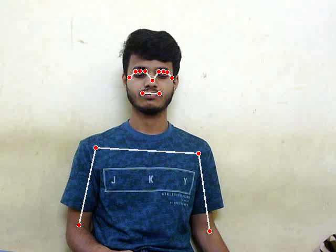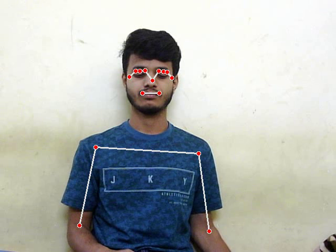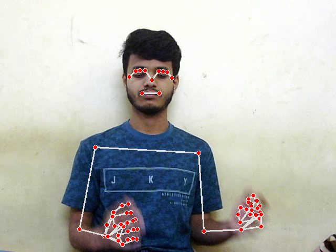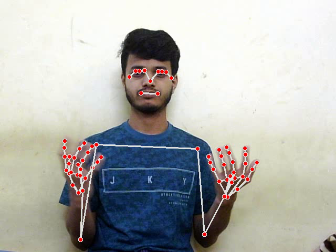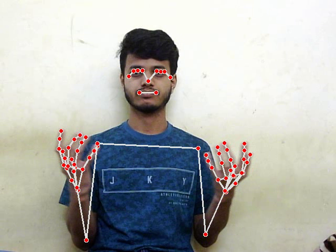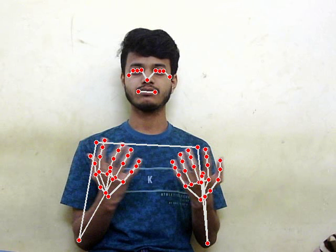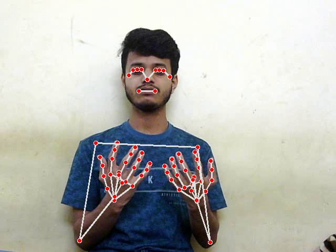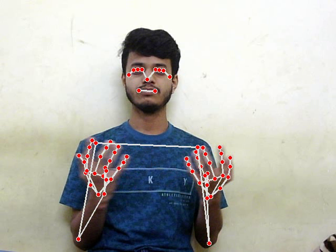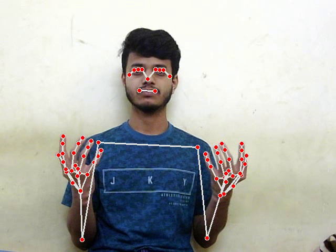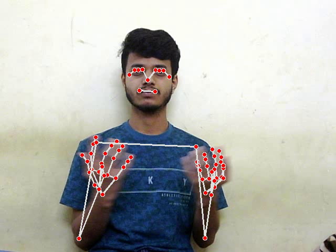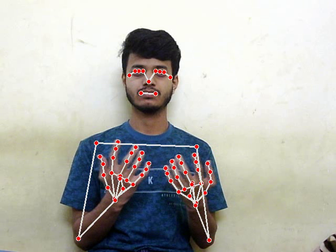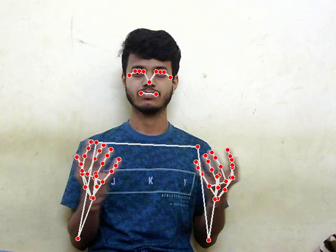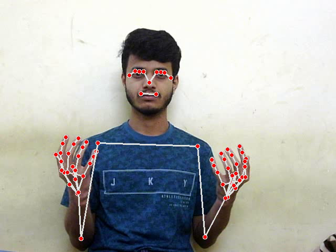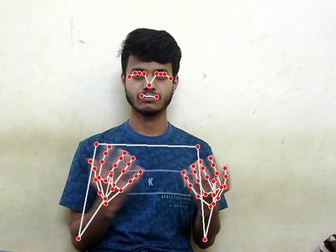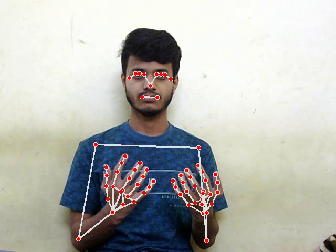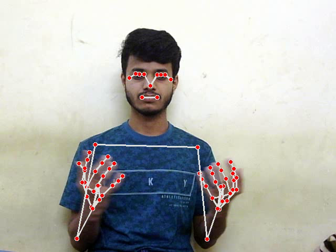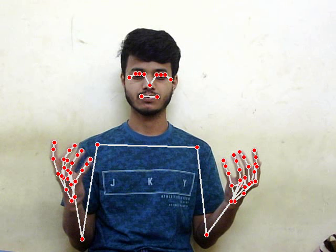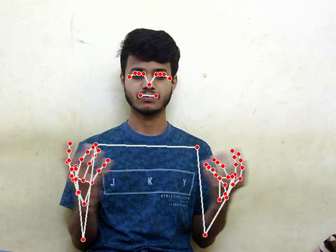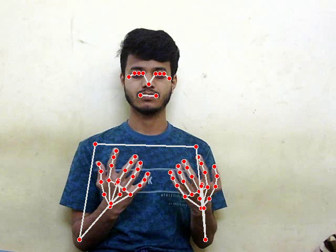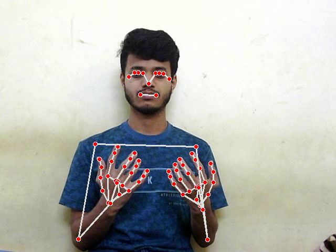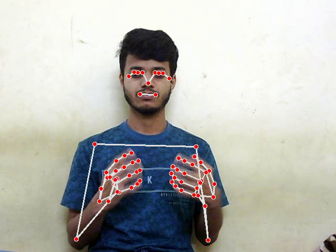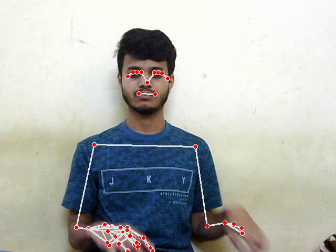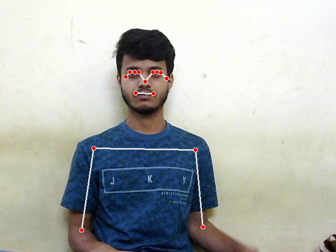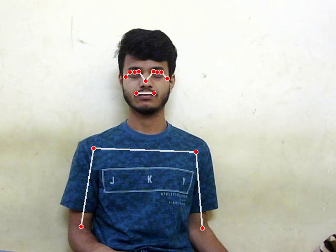what